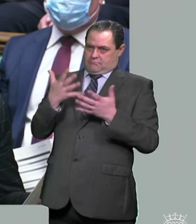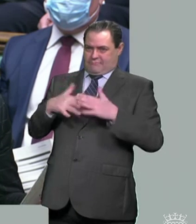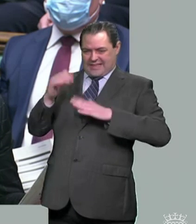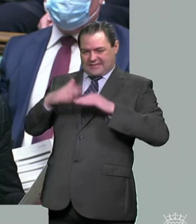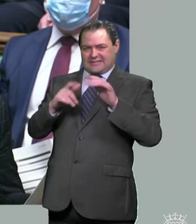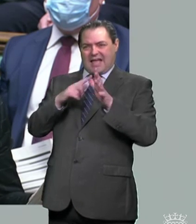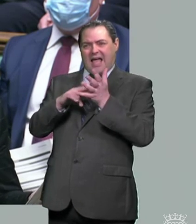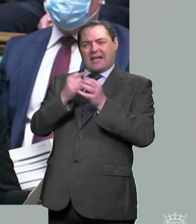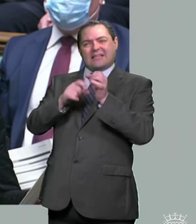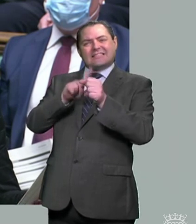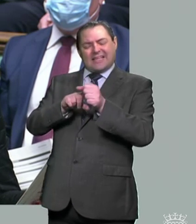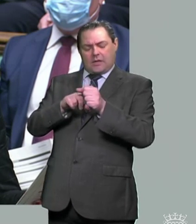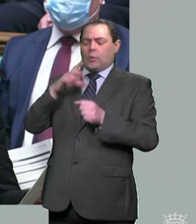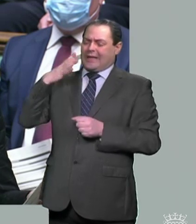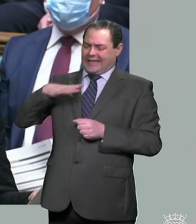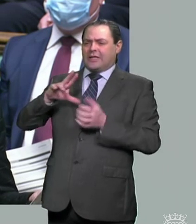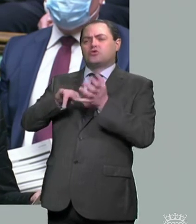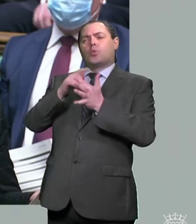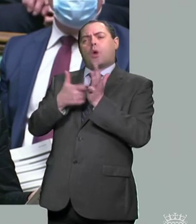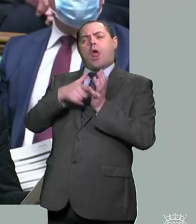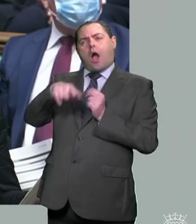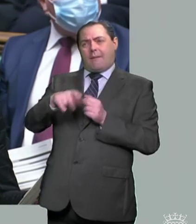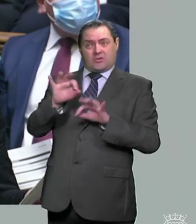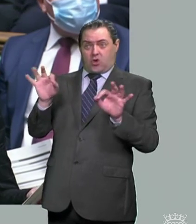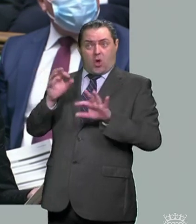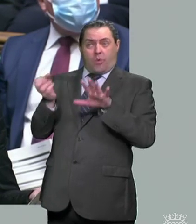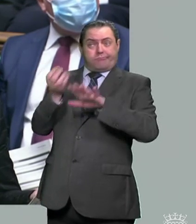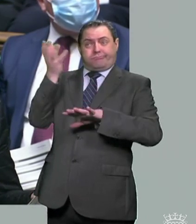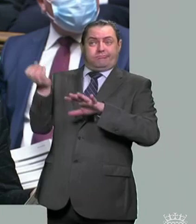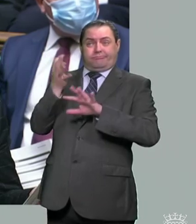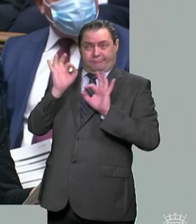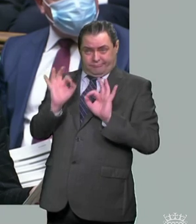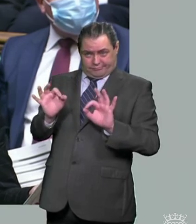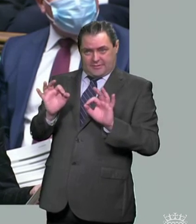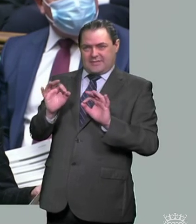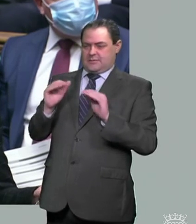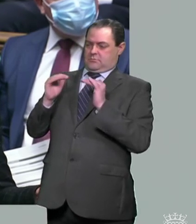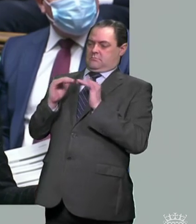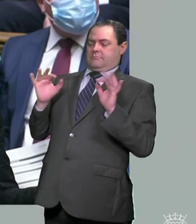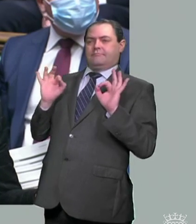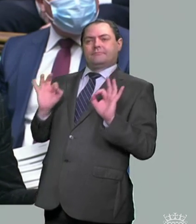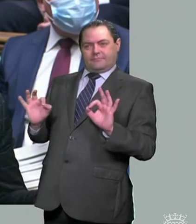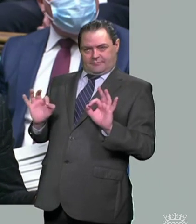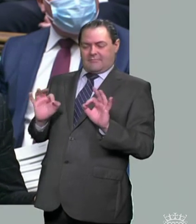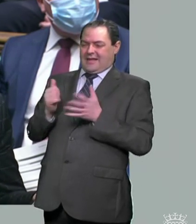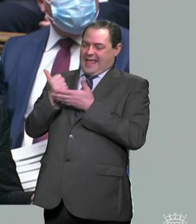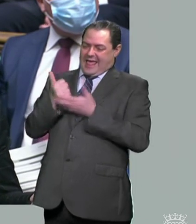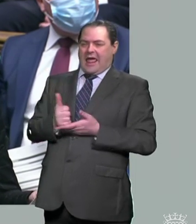Nuclear power must play a role if we are to meet our carbon and net-zero commitments, level up and combat rising energy prices.